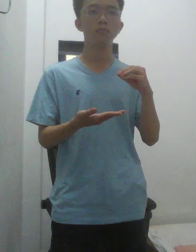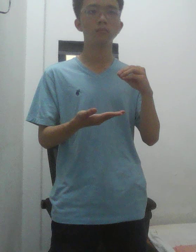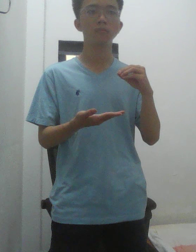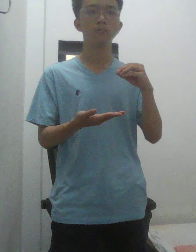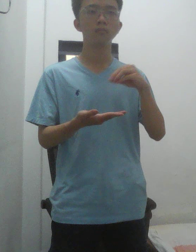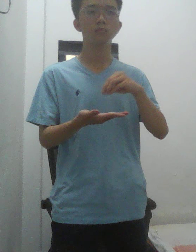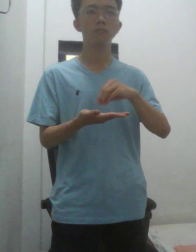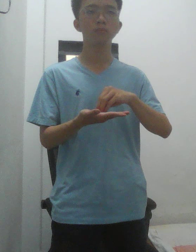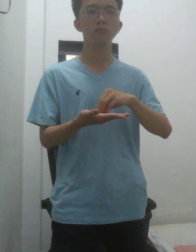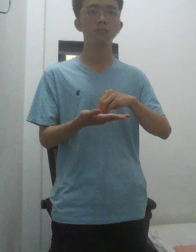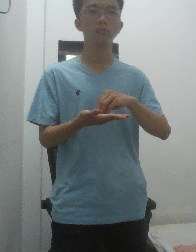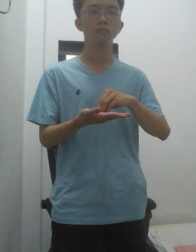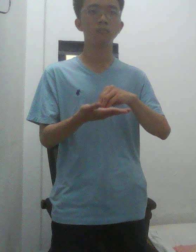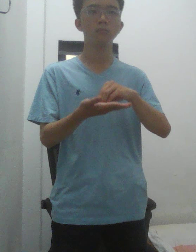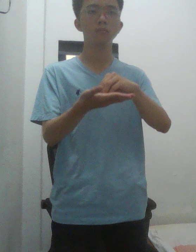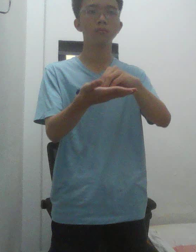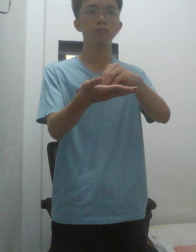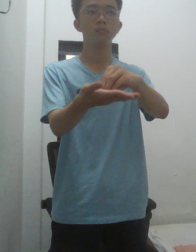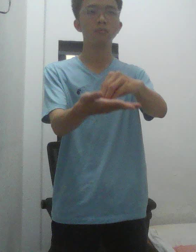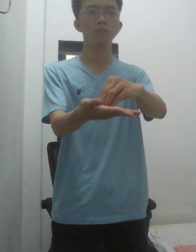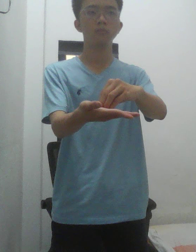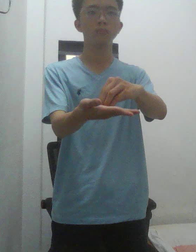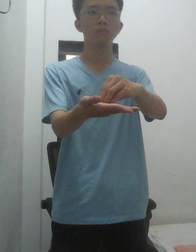san pham